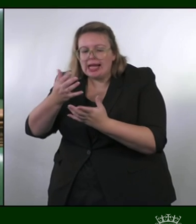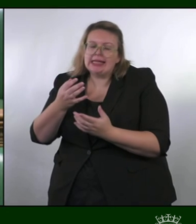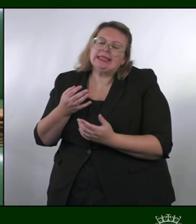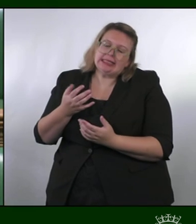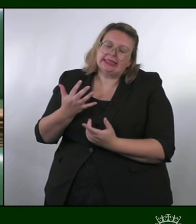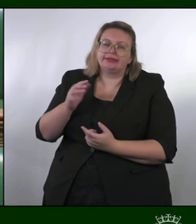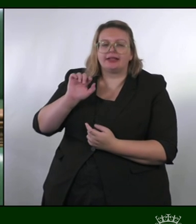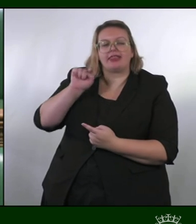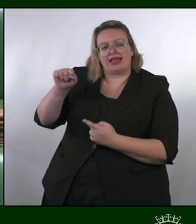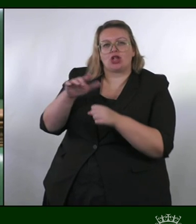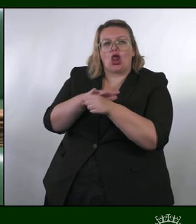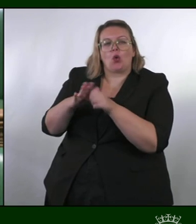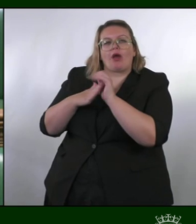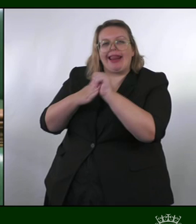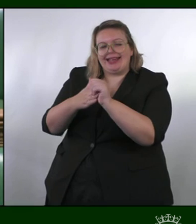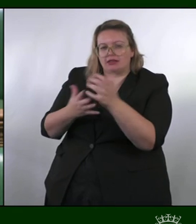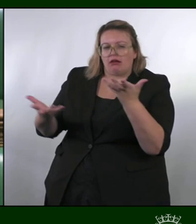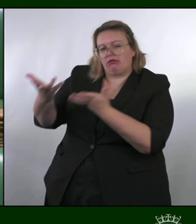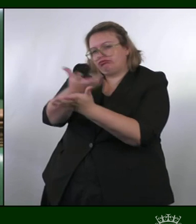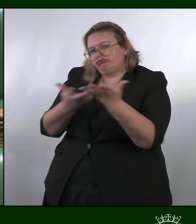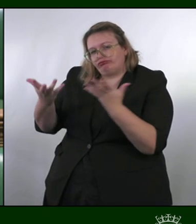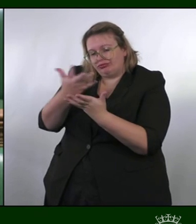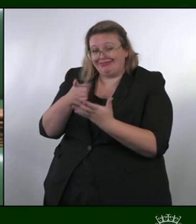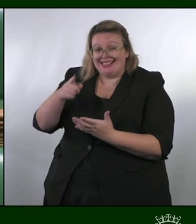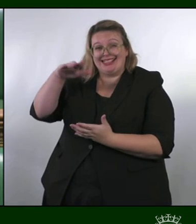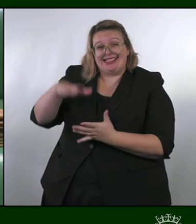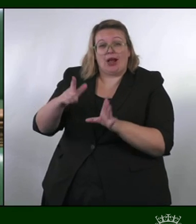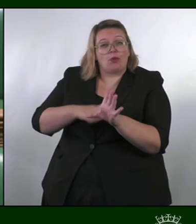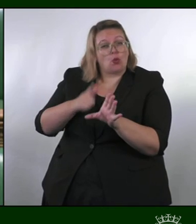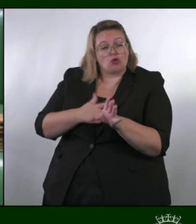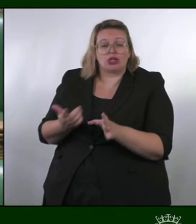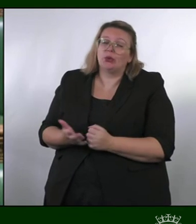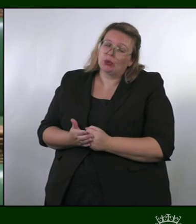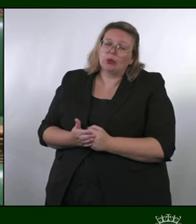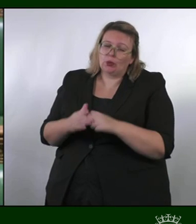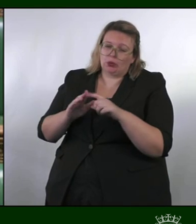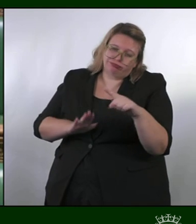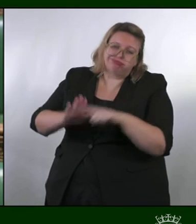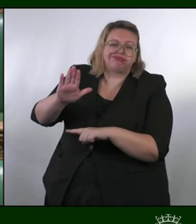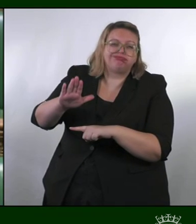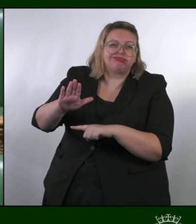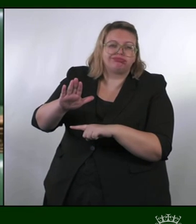Those failures on contact tracing are having a direct impact on people’s lives.